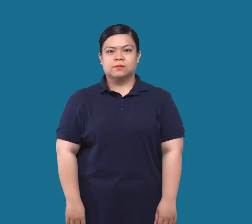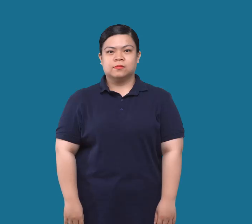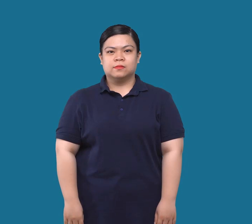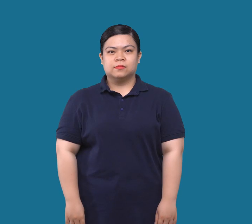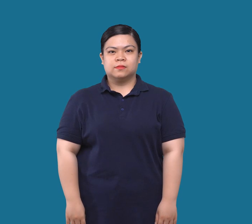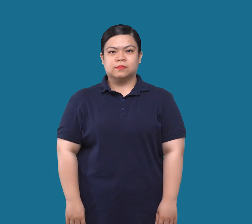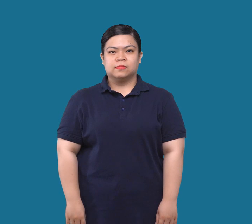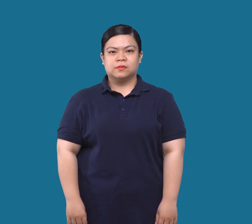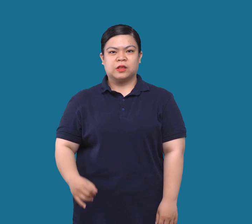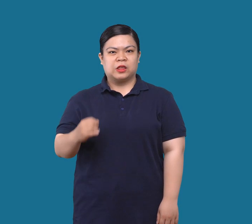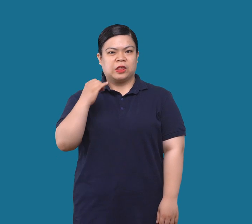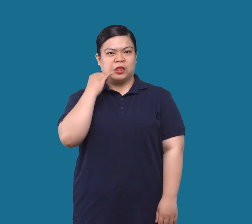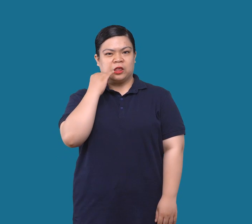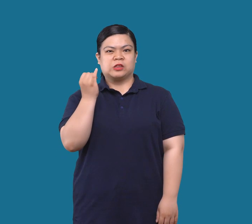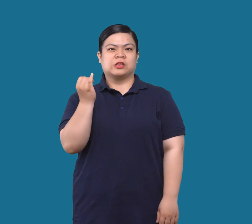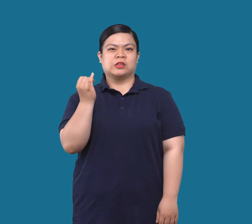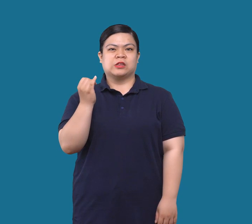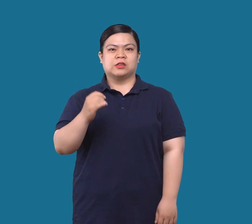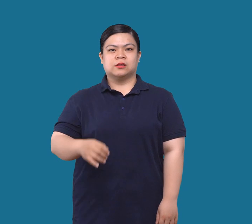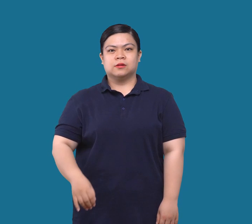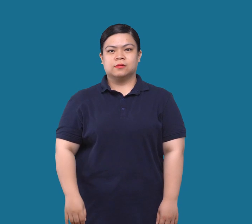quả ớt